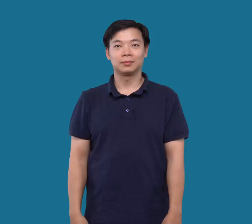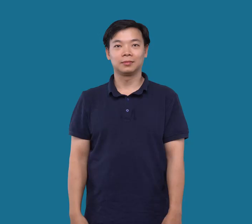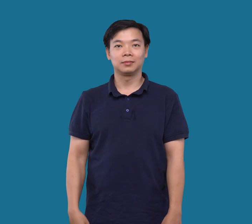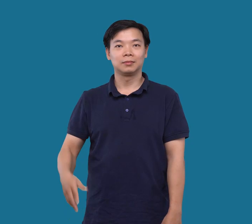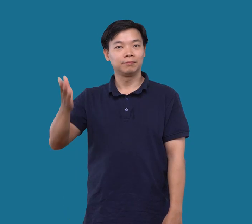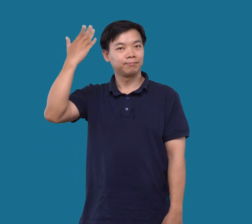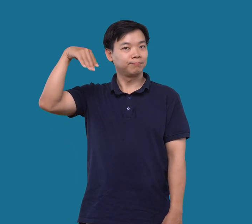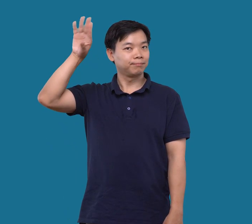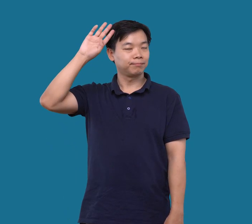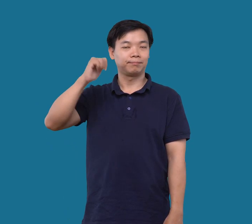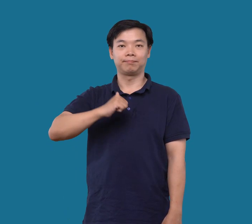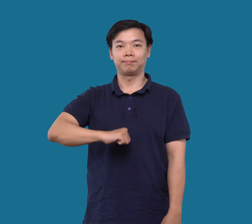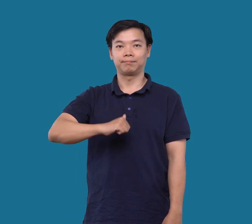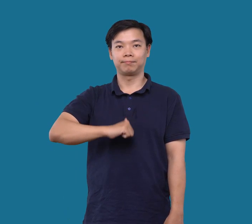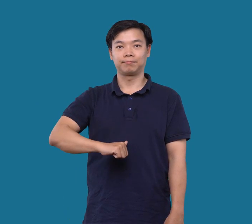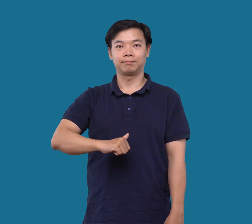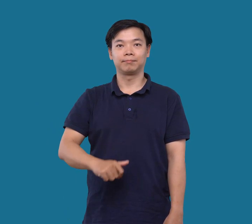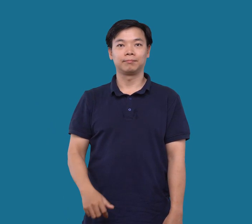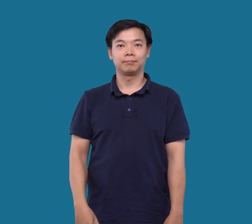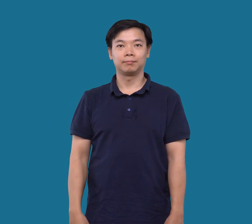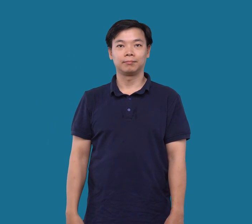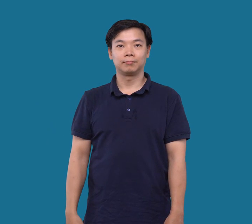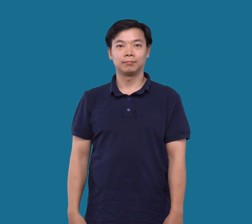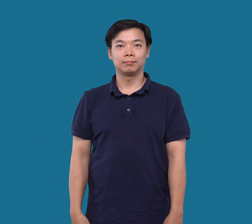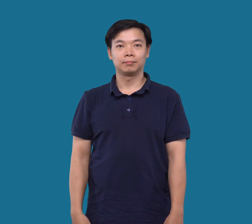thầy giáo